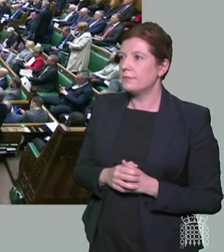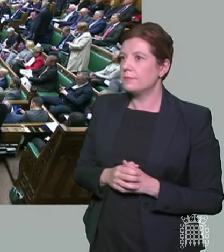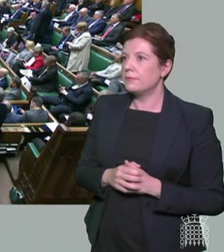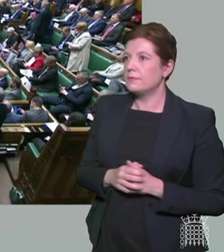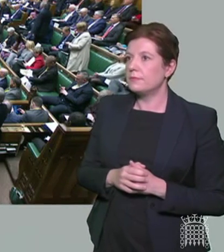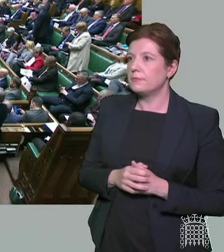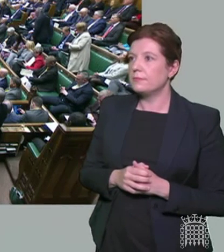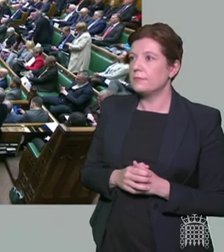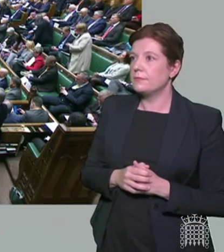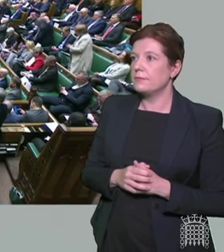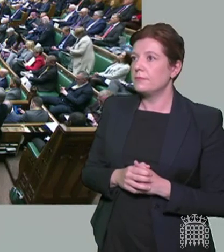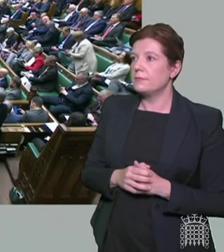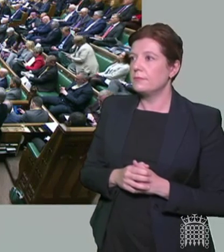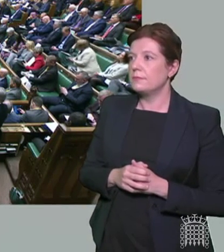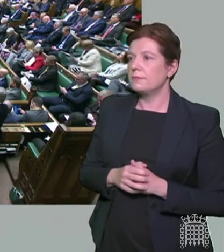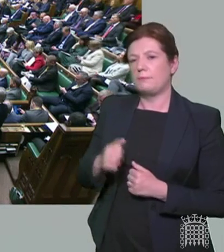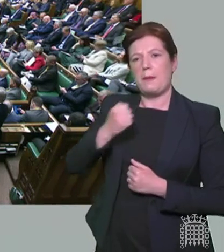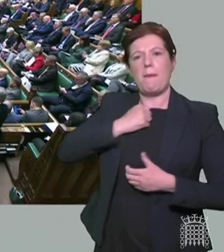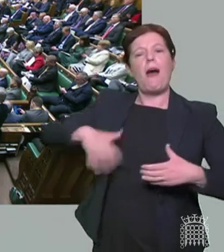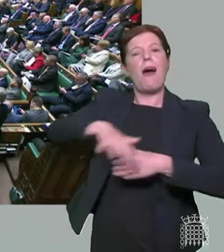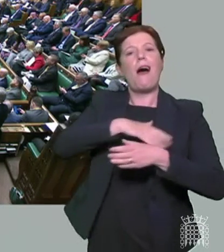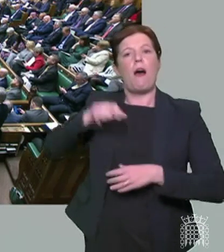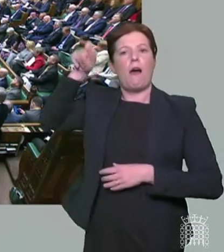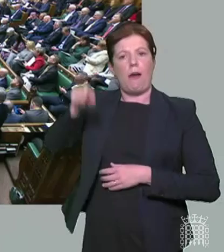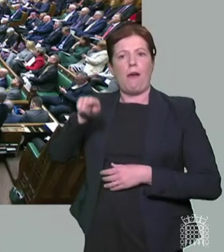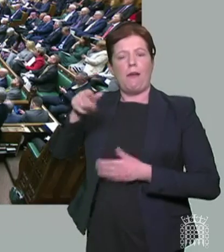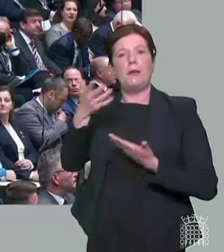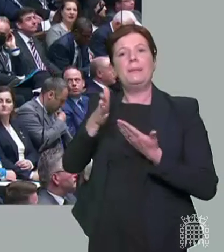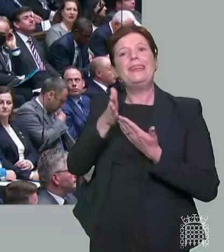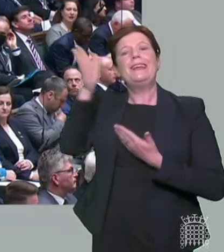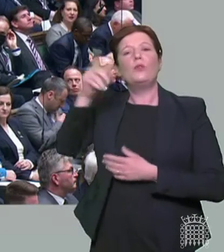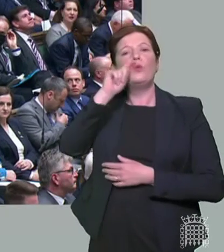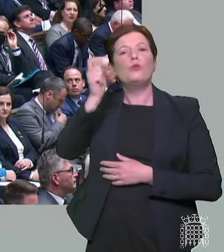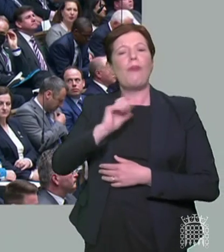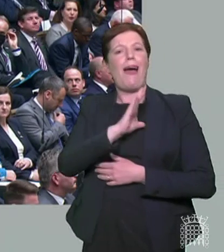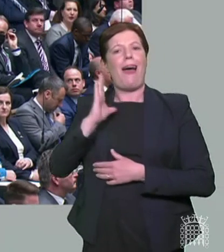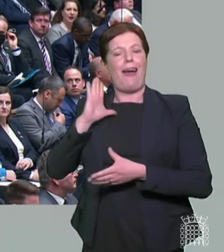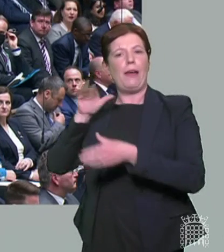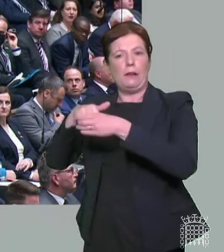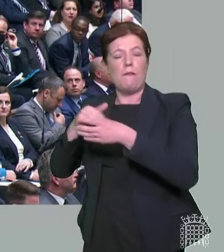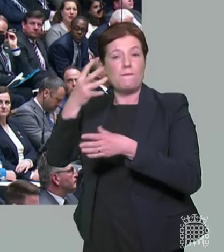My constituent Aiden Aslin has served in the Ukrainian armed forces for four years.